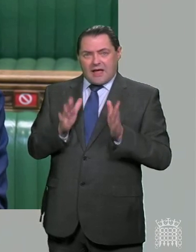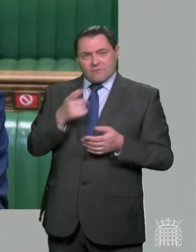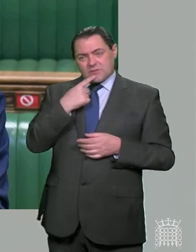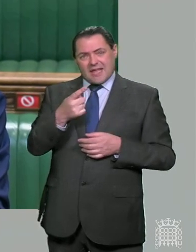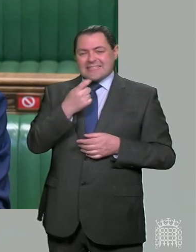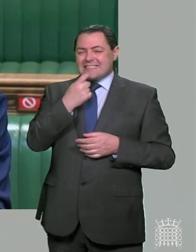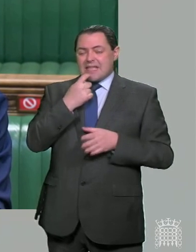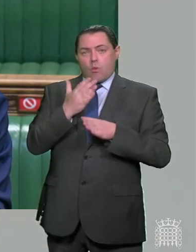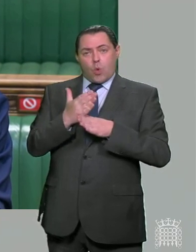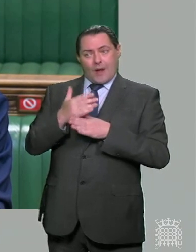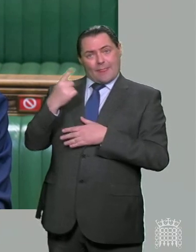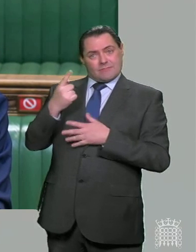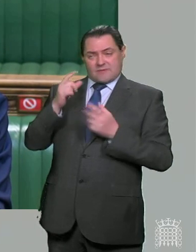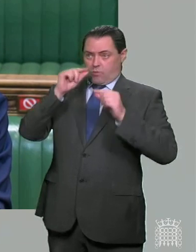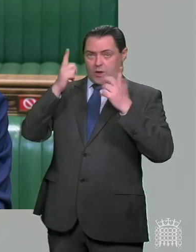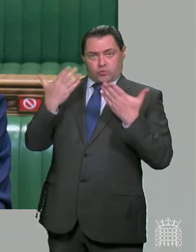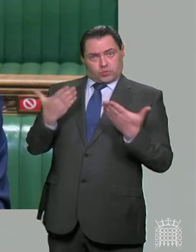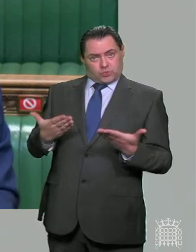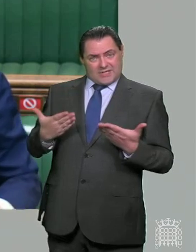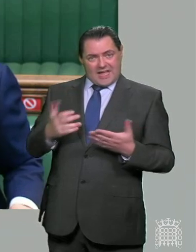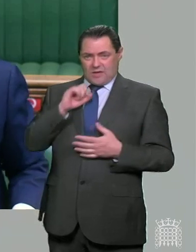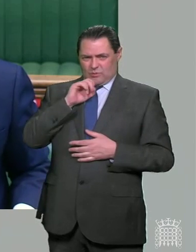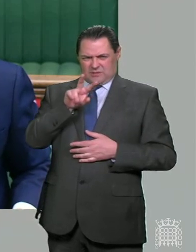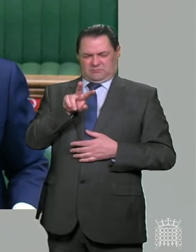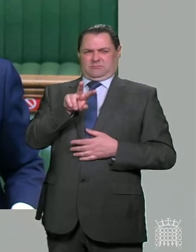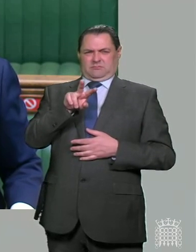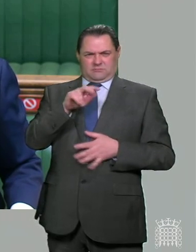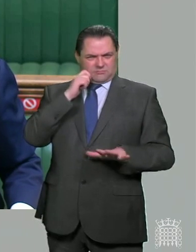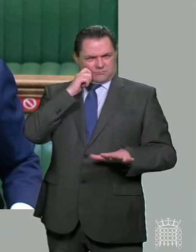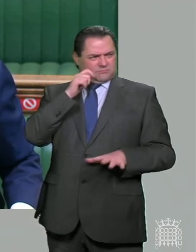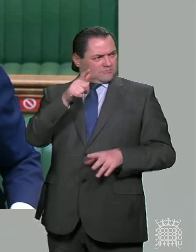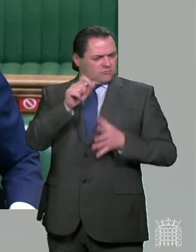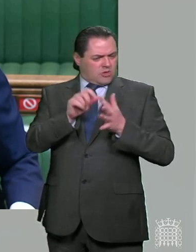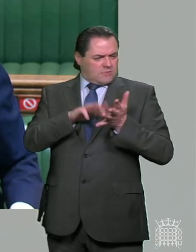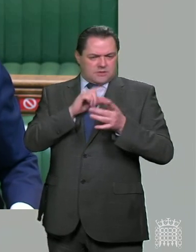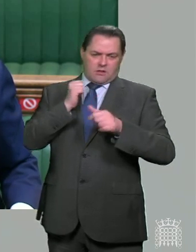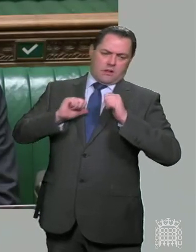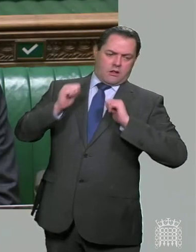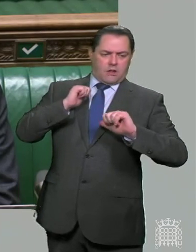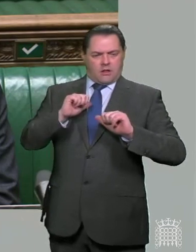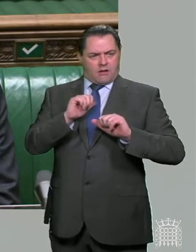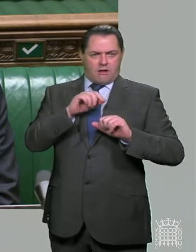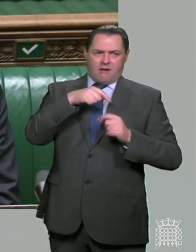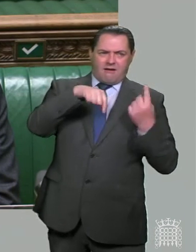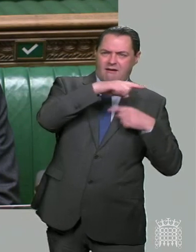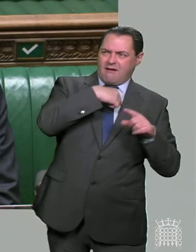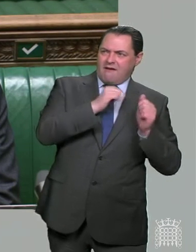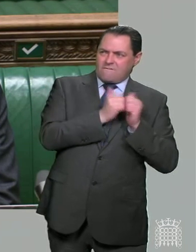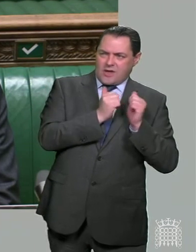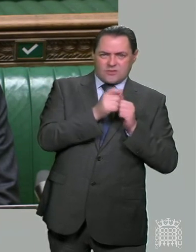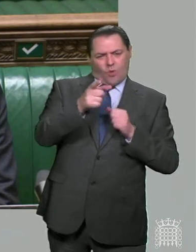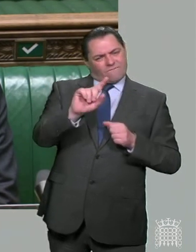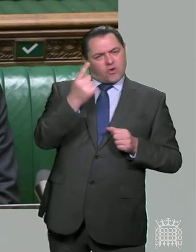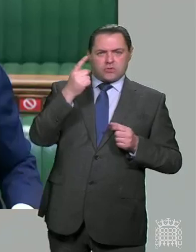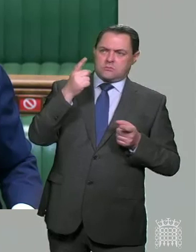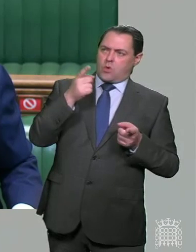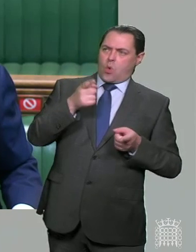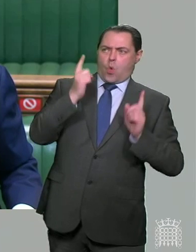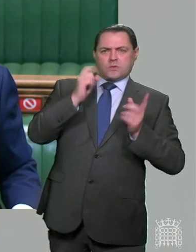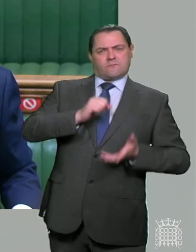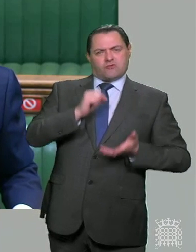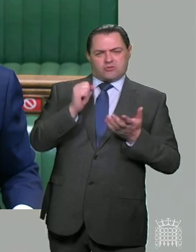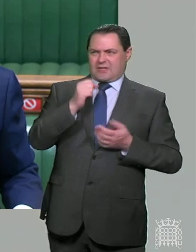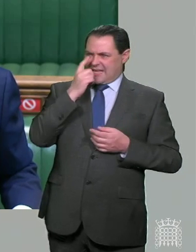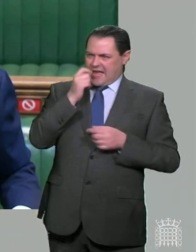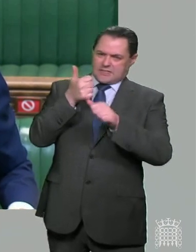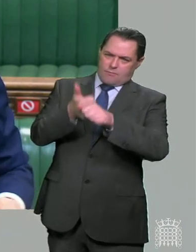I have to say to him that steelworkers waking up this morning will find it deeply offensive to hear the Prime Minister boasting to his friends that he is the First Lord of the Treasury and can give them the backing they need.